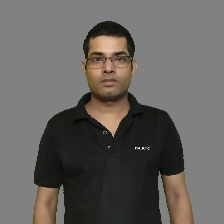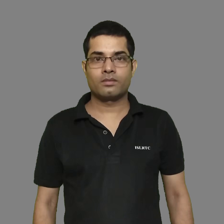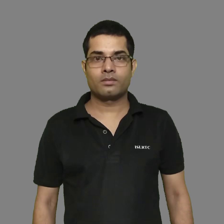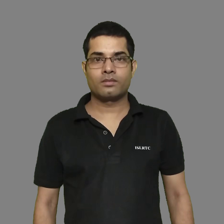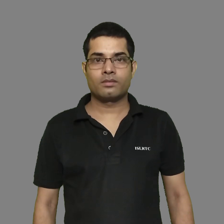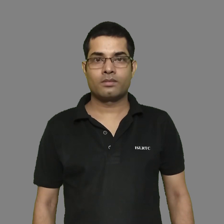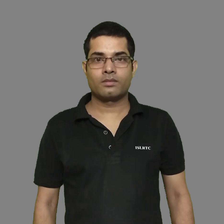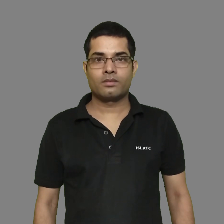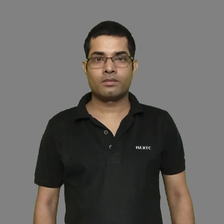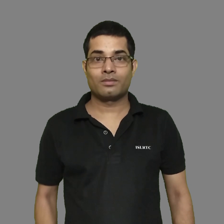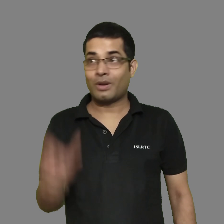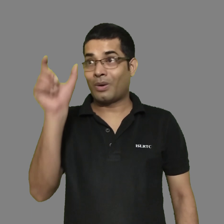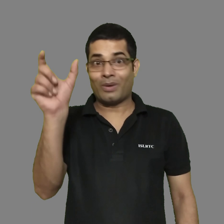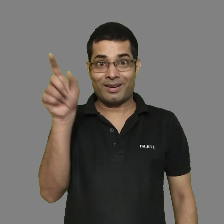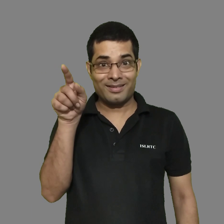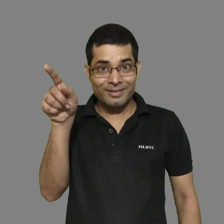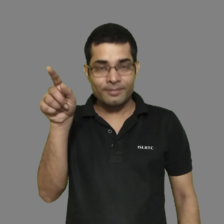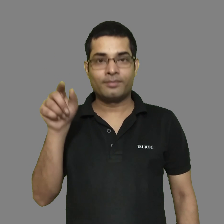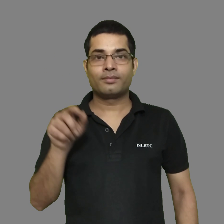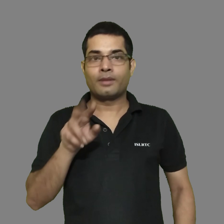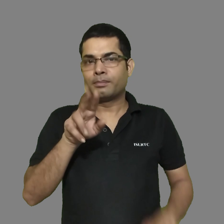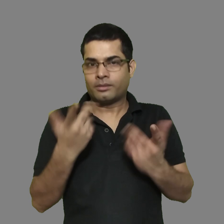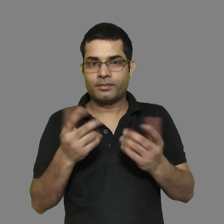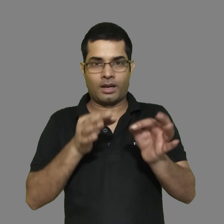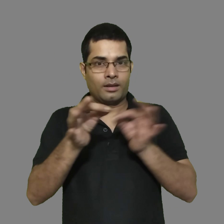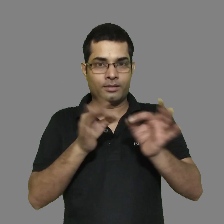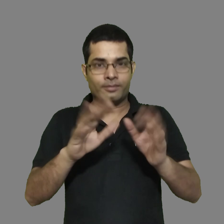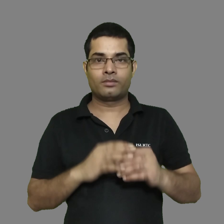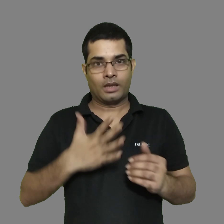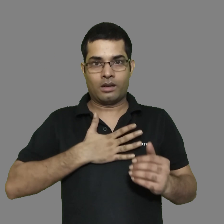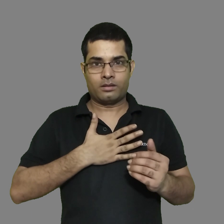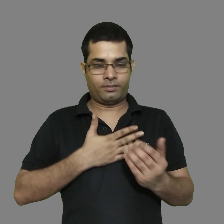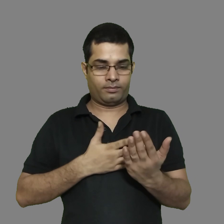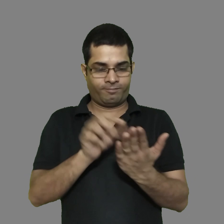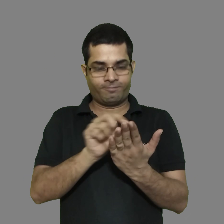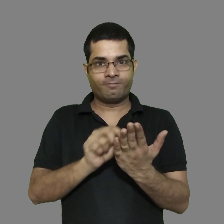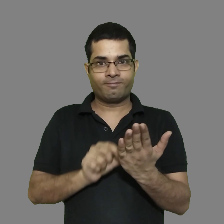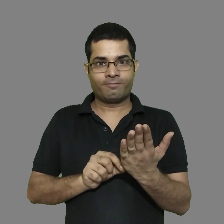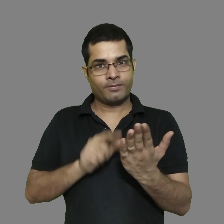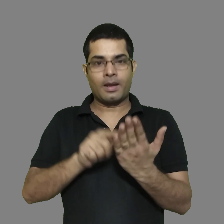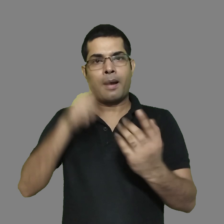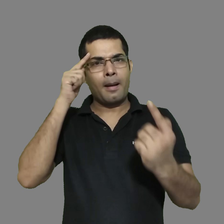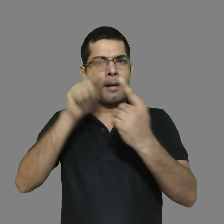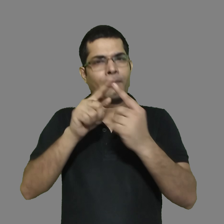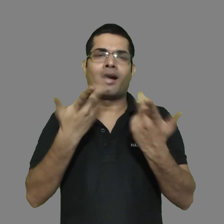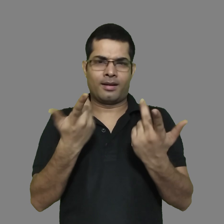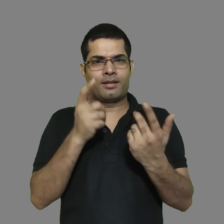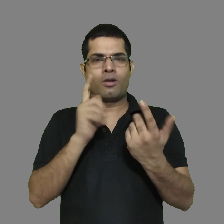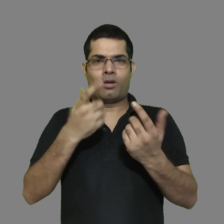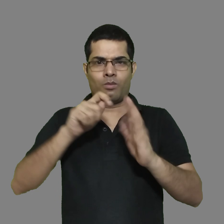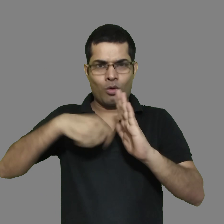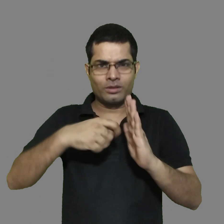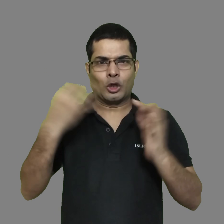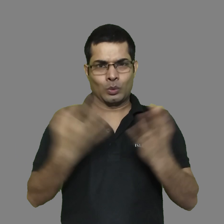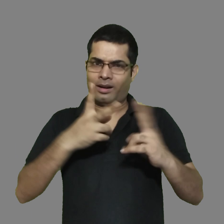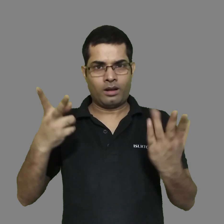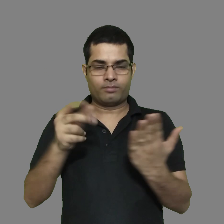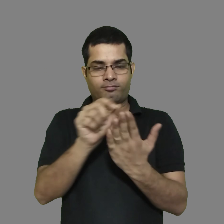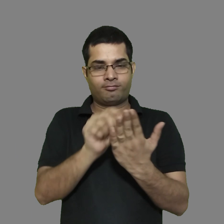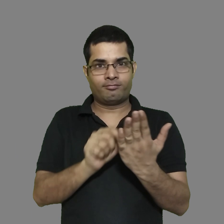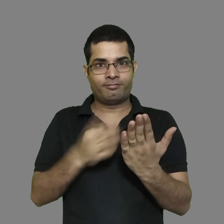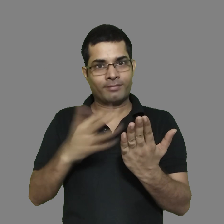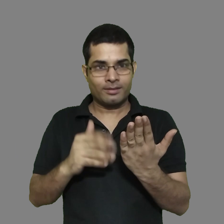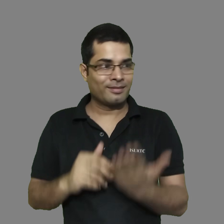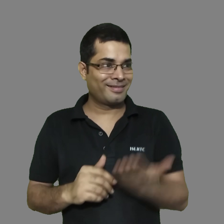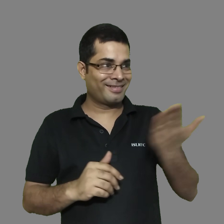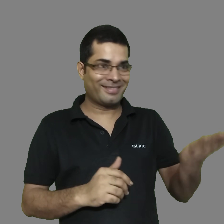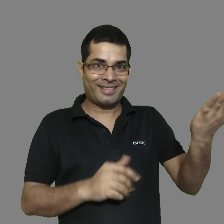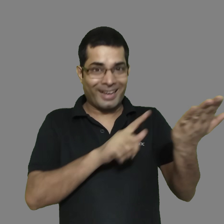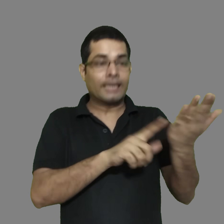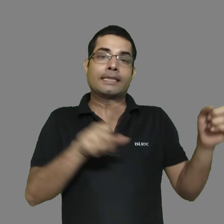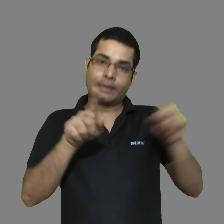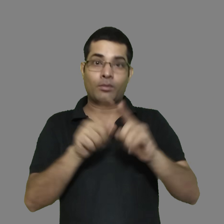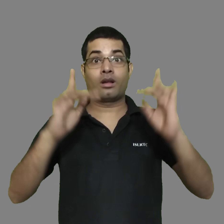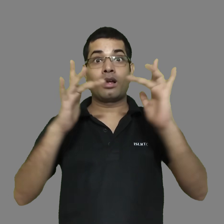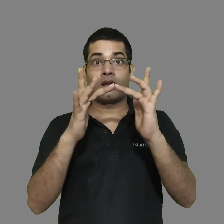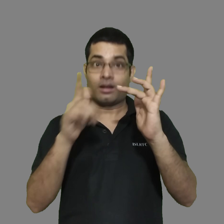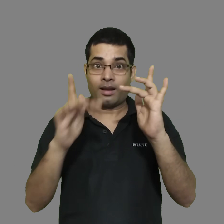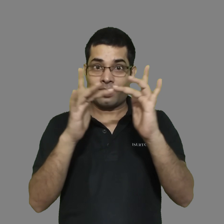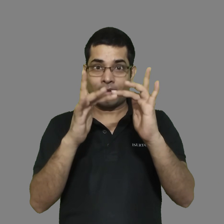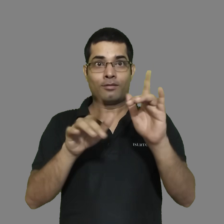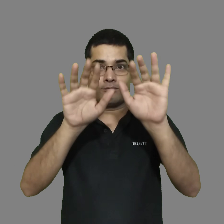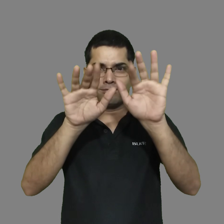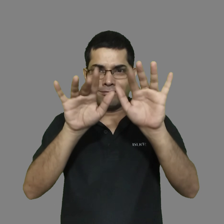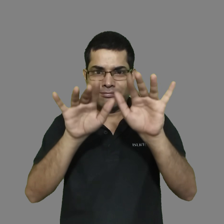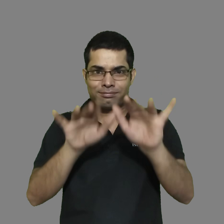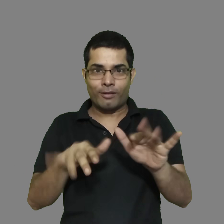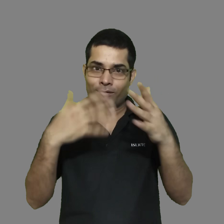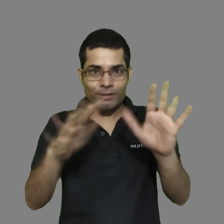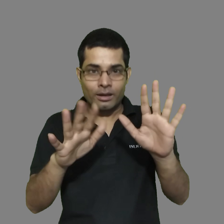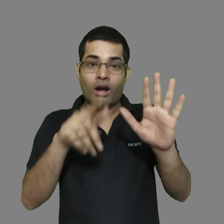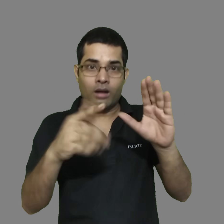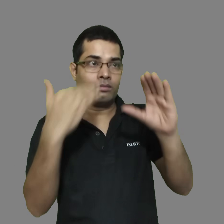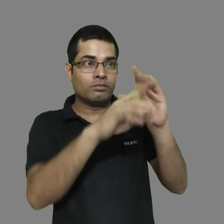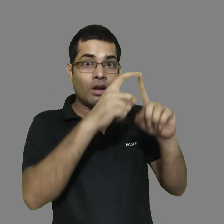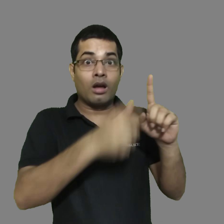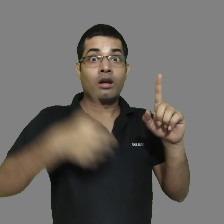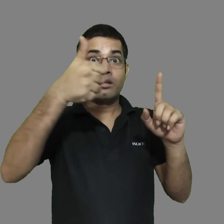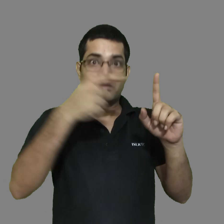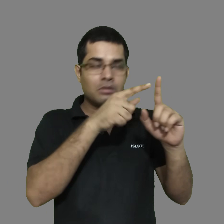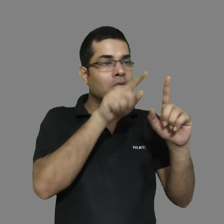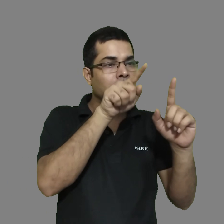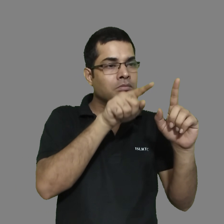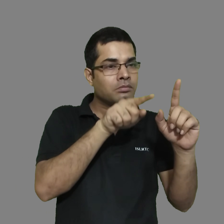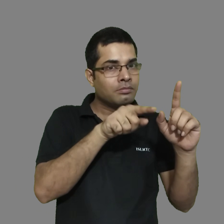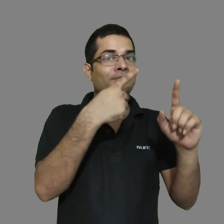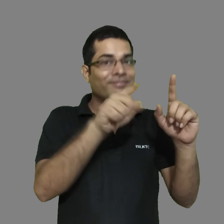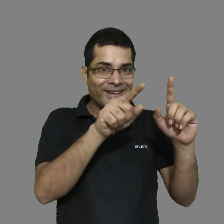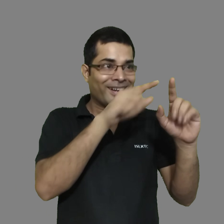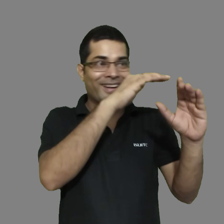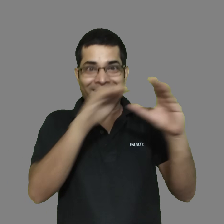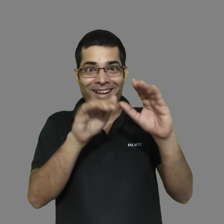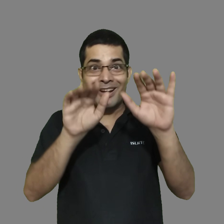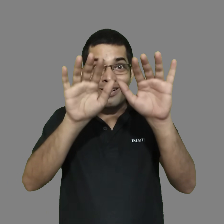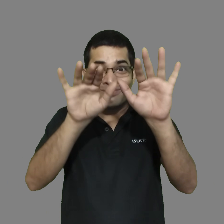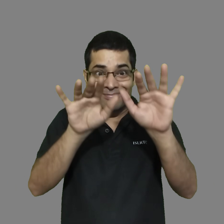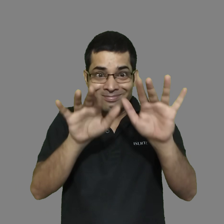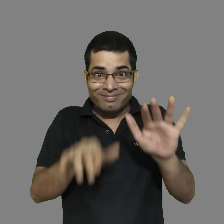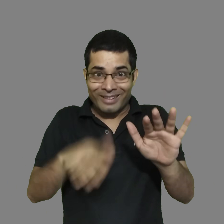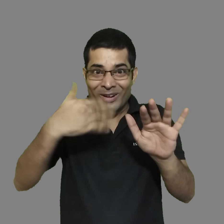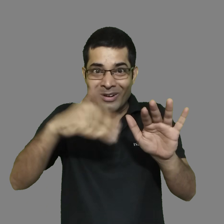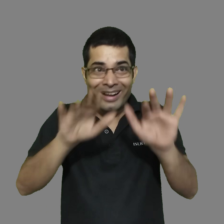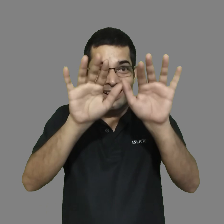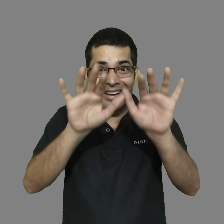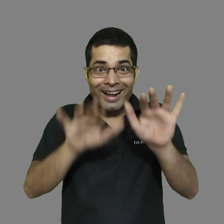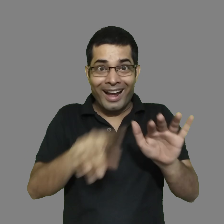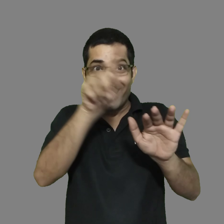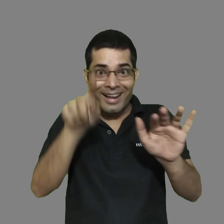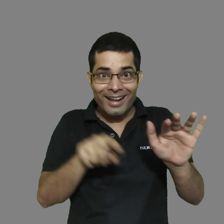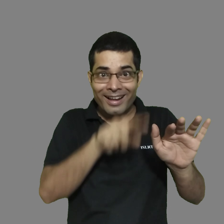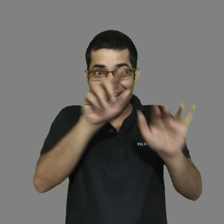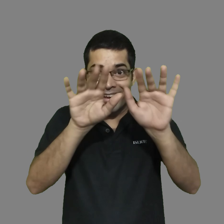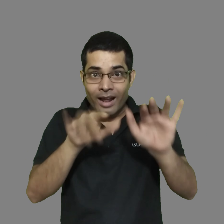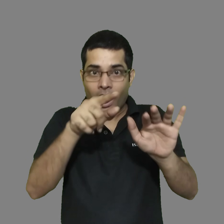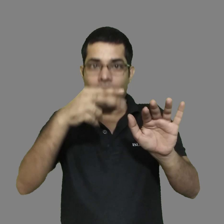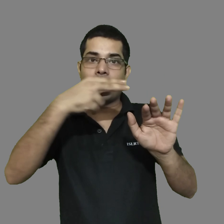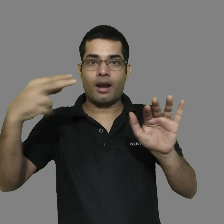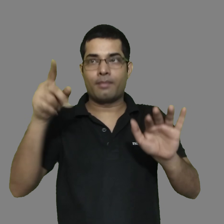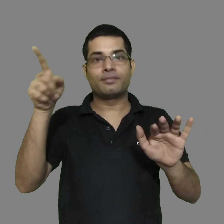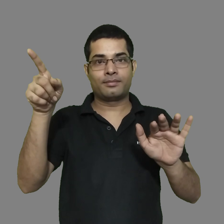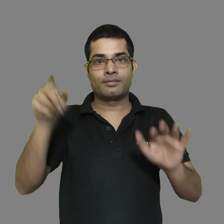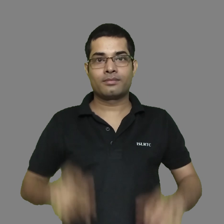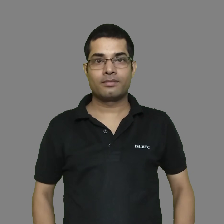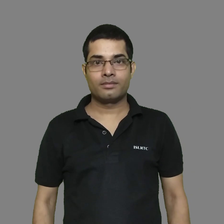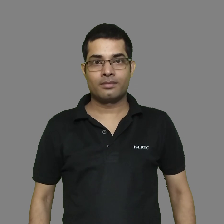Draft for Approval